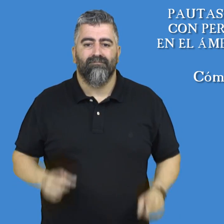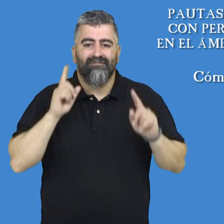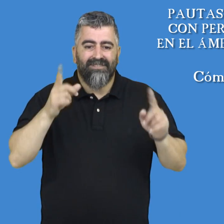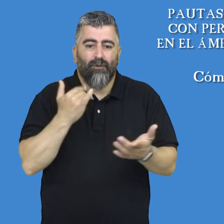caso